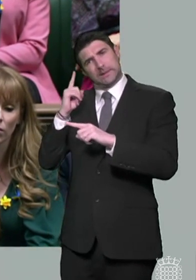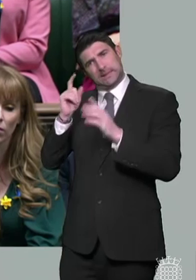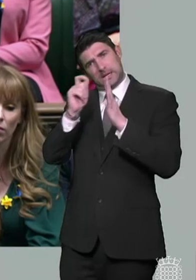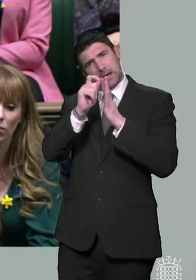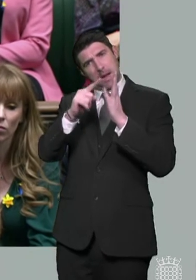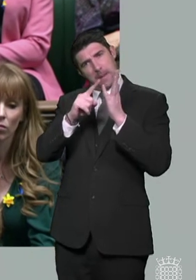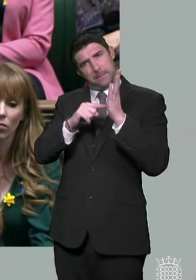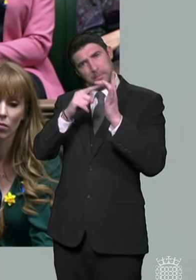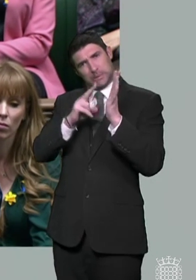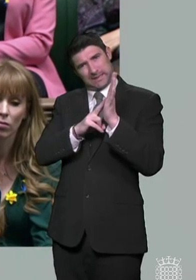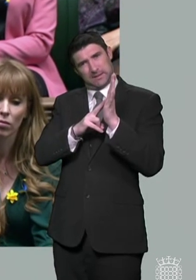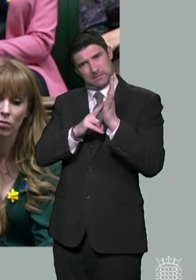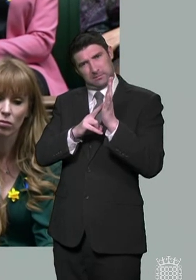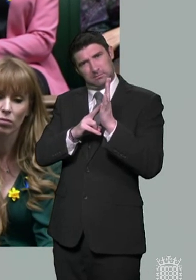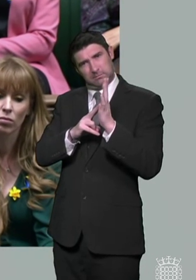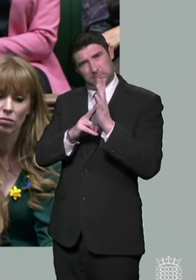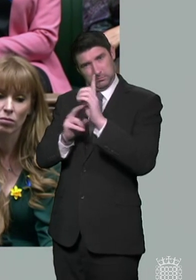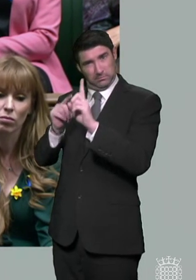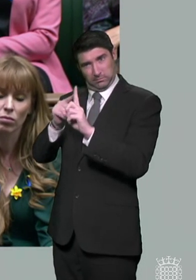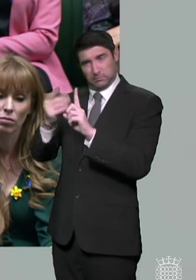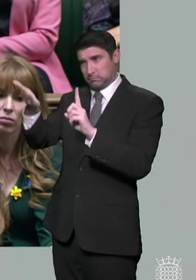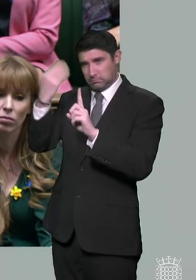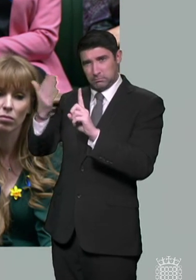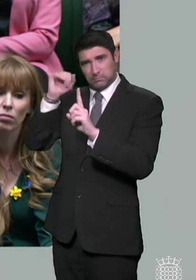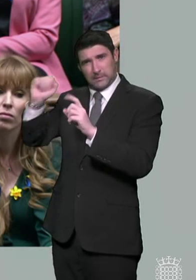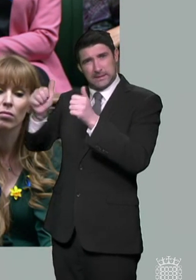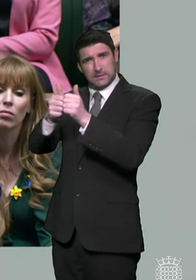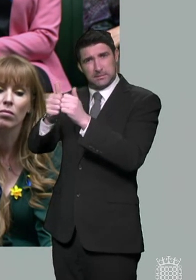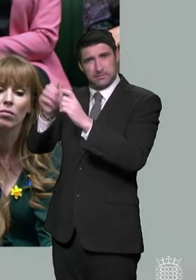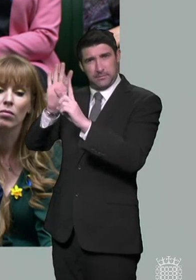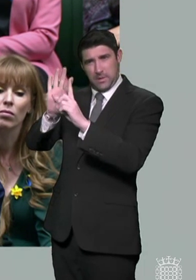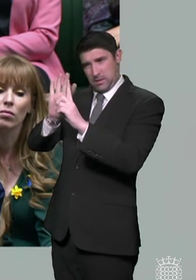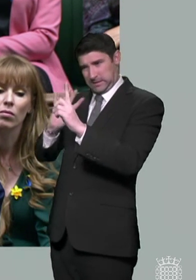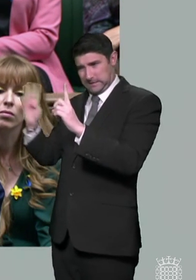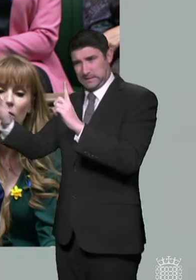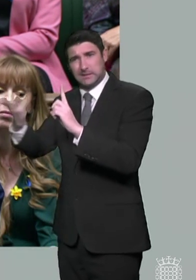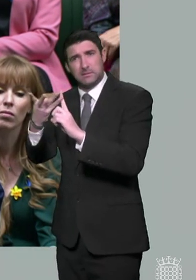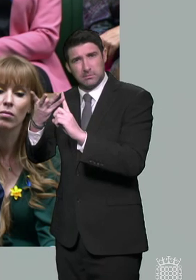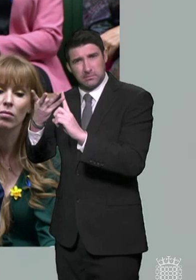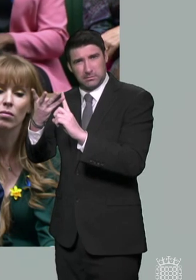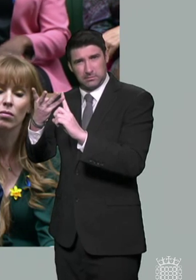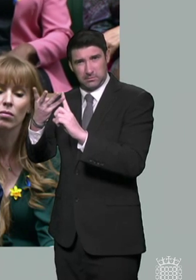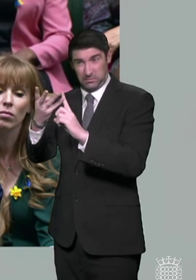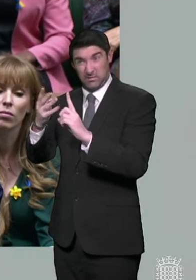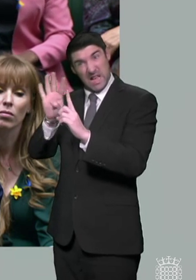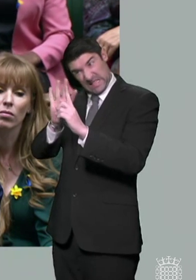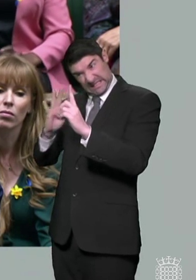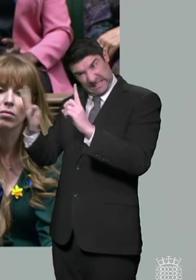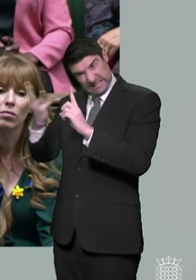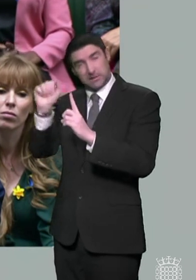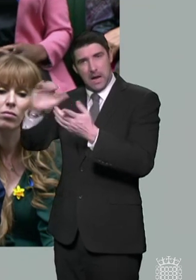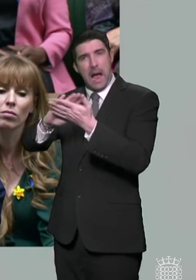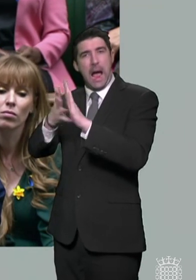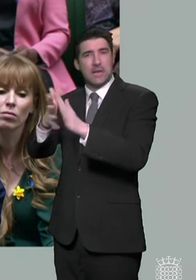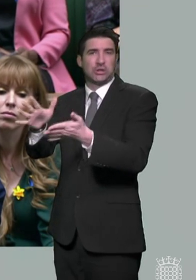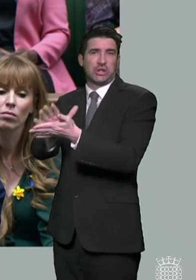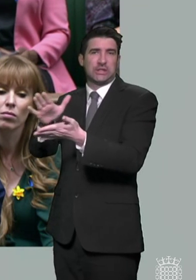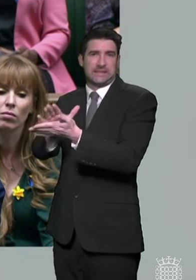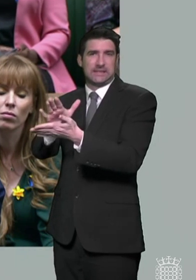They dipped their hands in the blood of Putin’s war, and among them was Igor Shuvalov, Putin’s former Deputy Prime Minister.